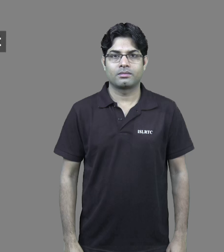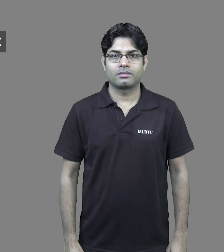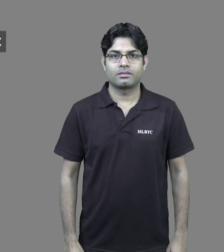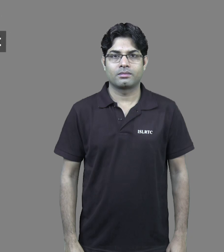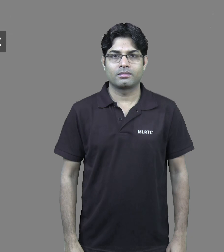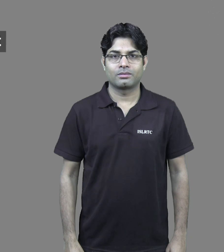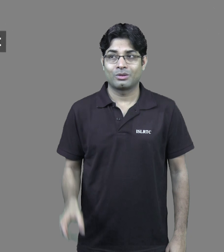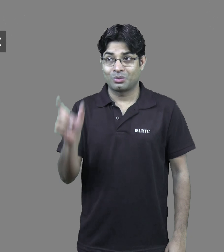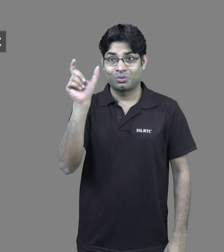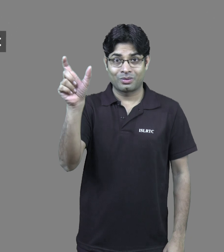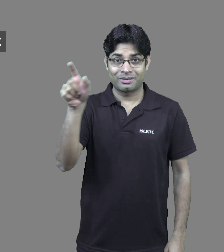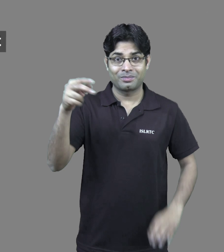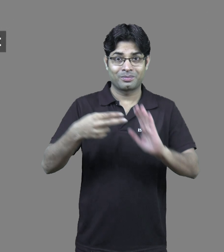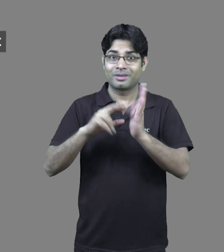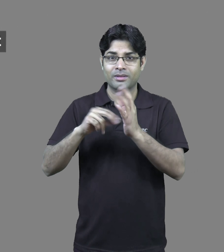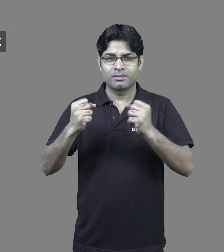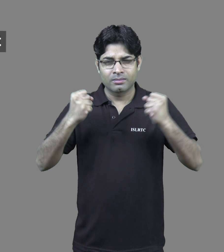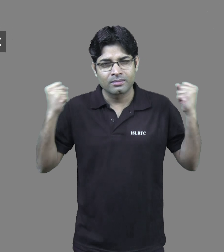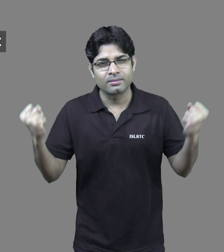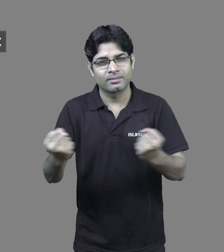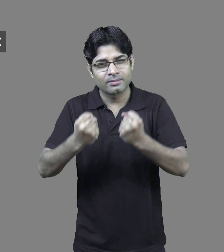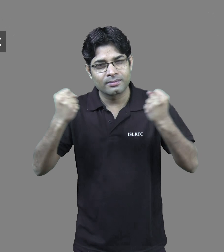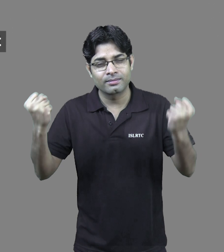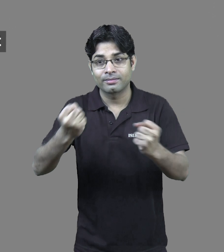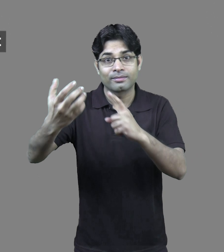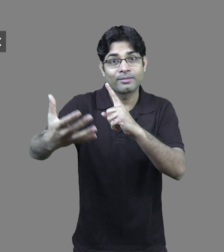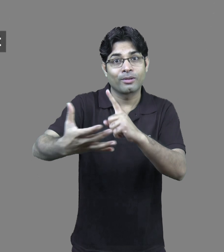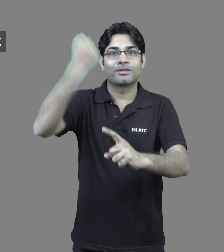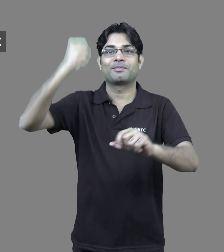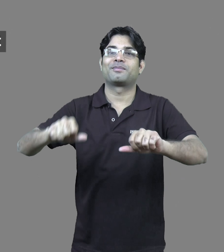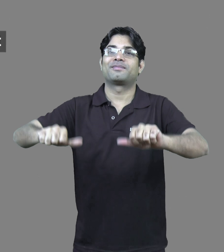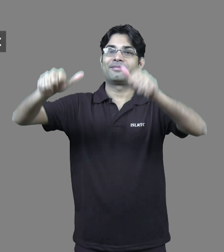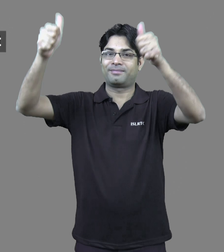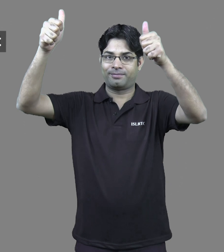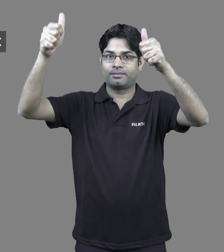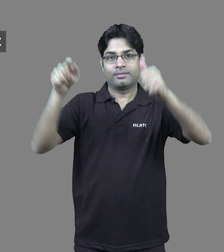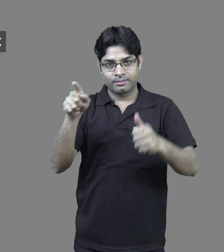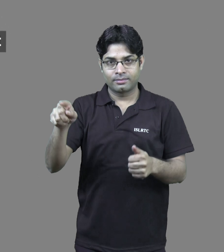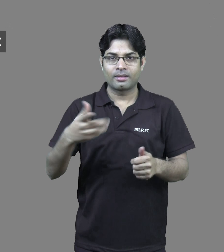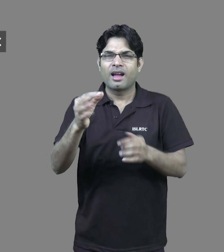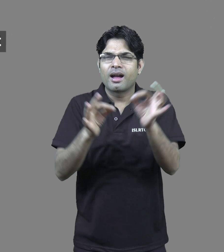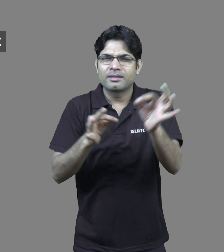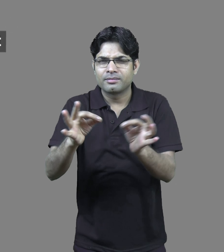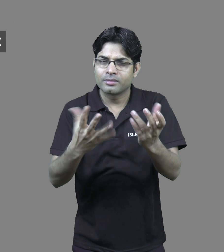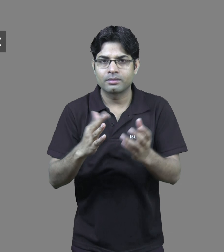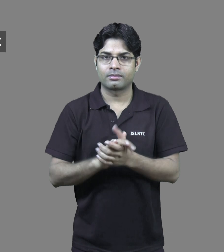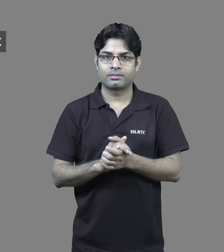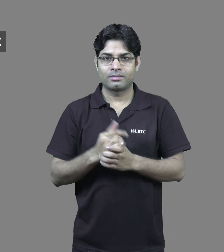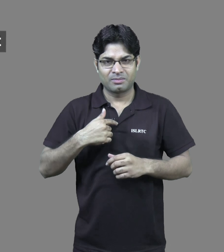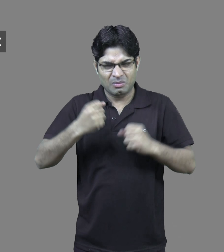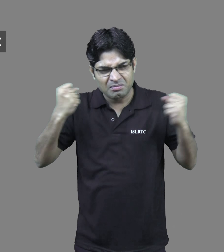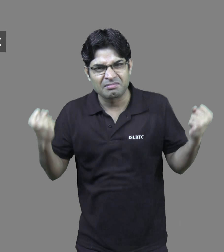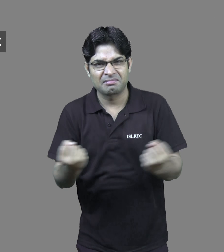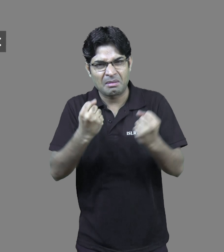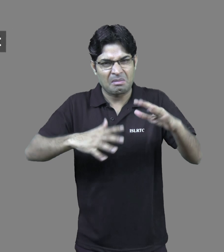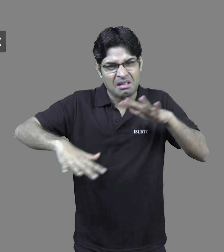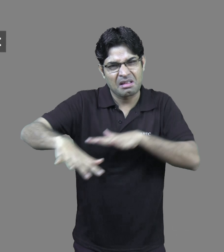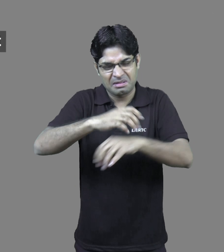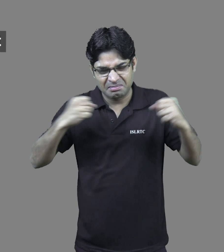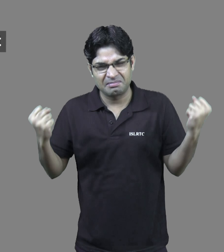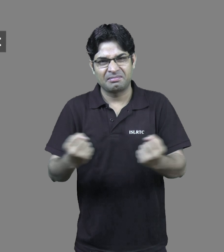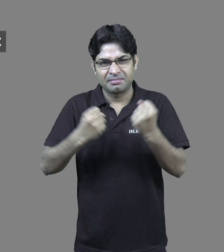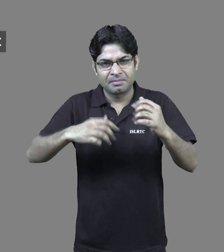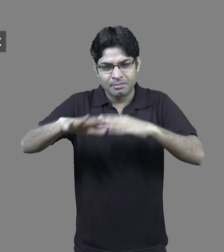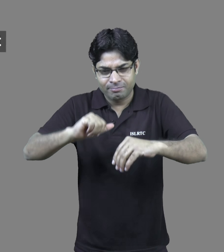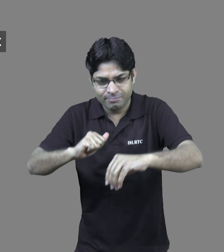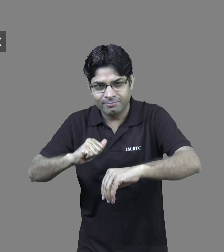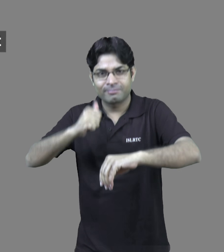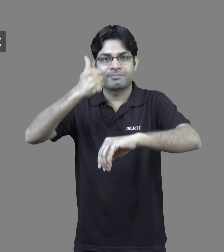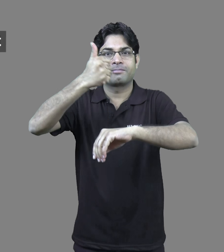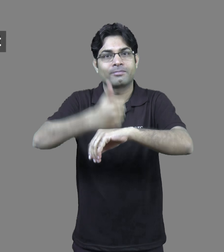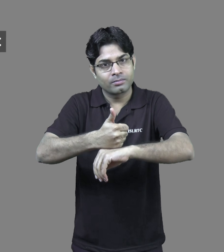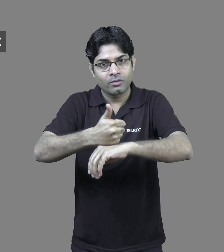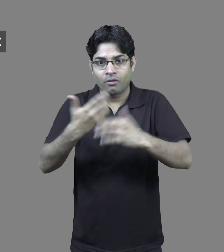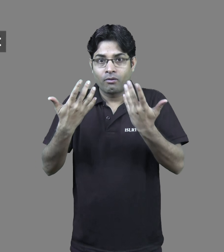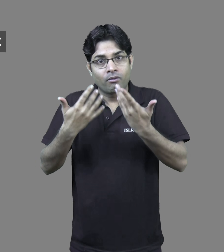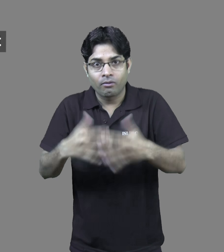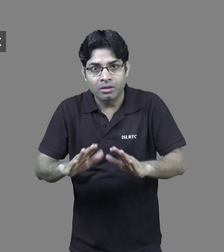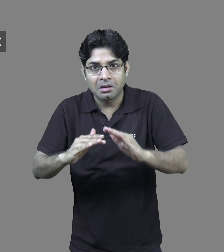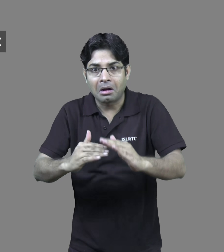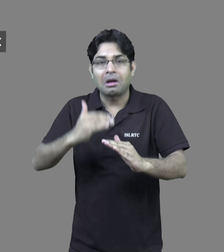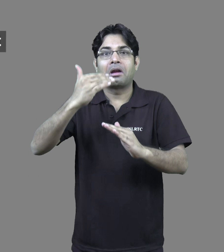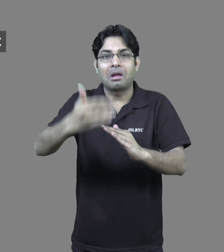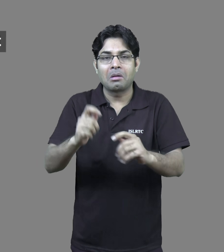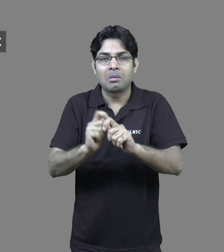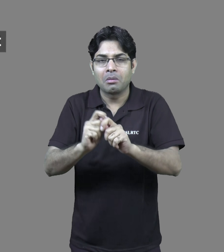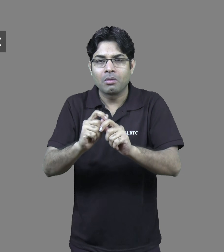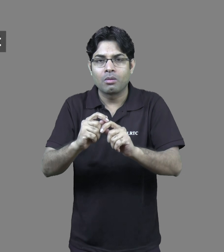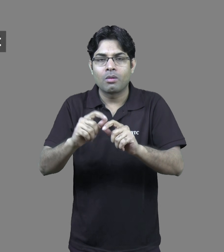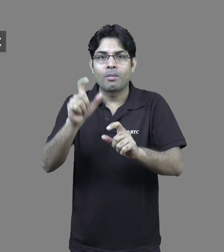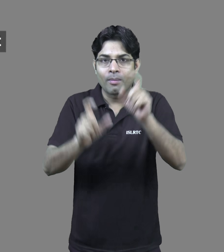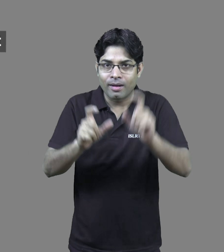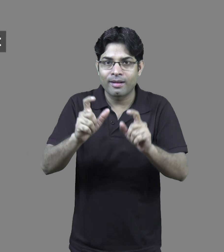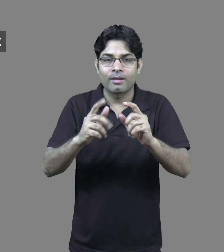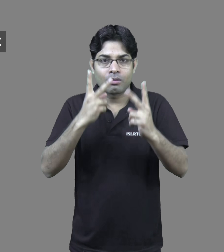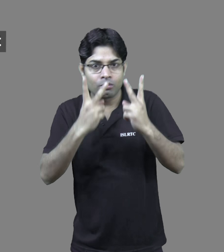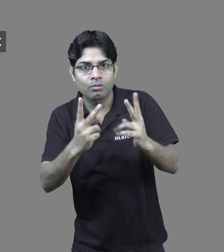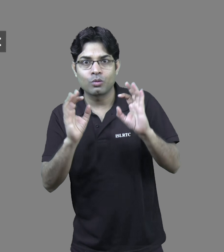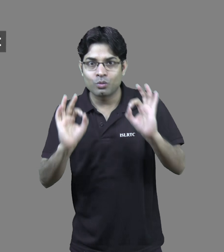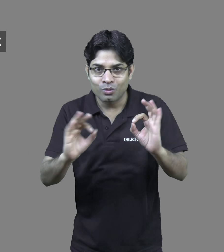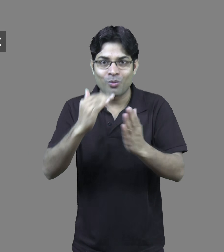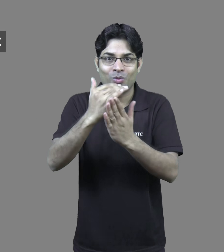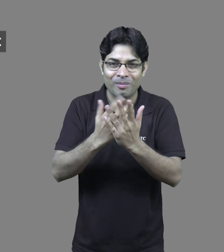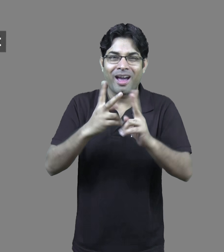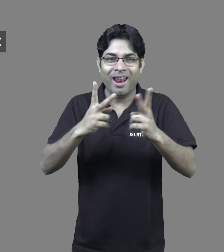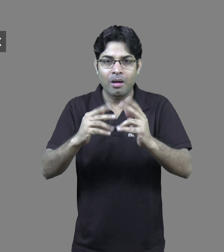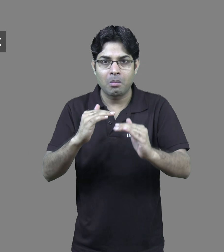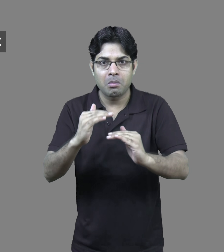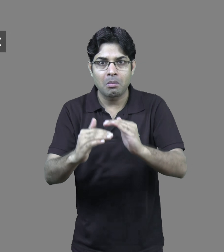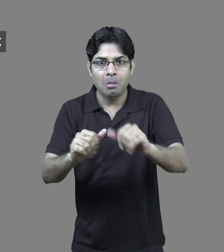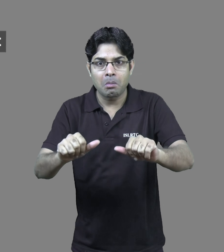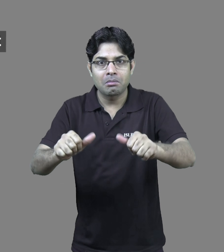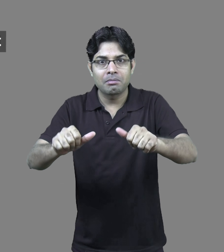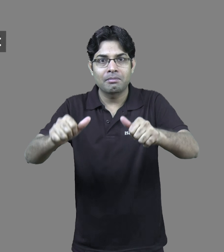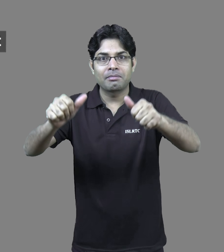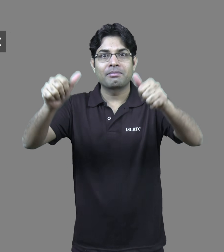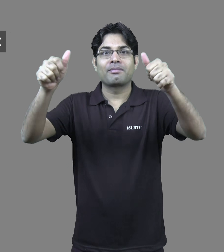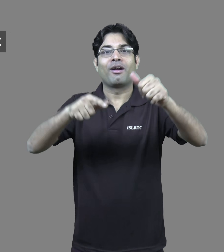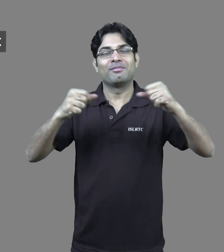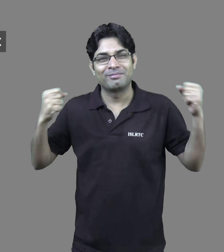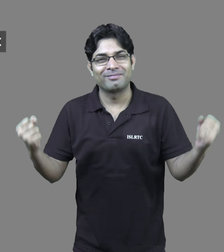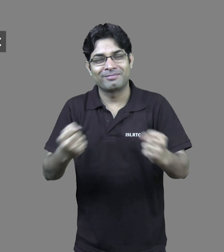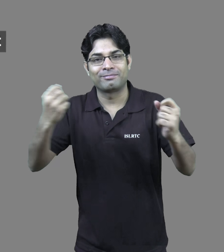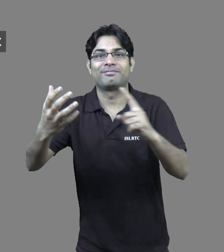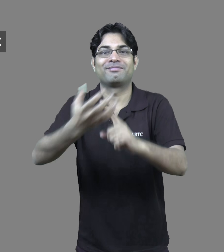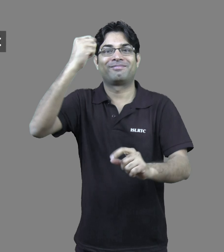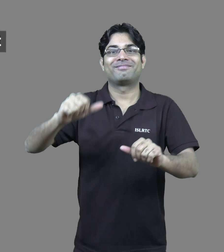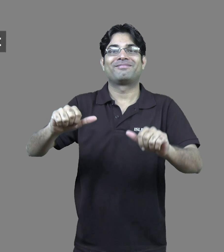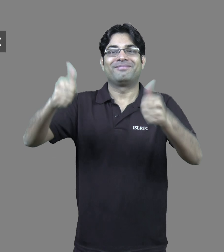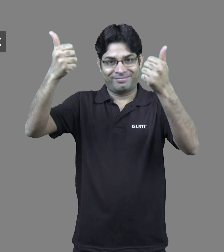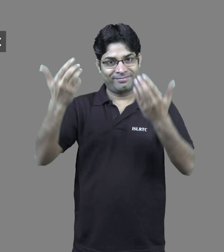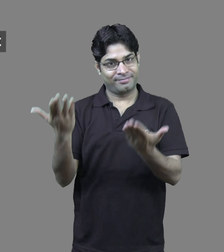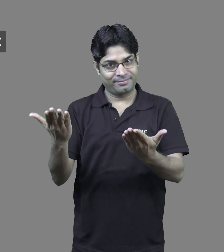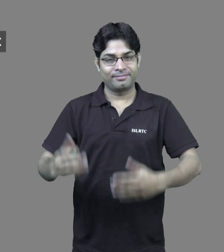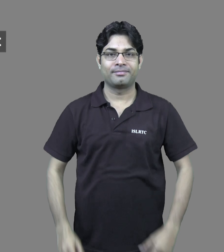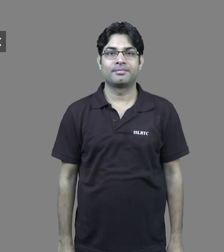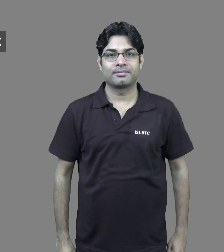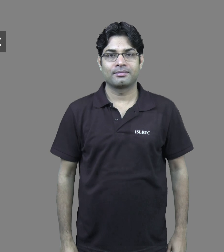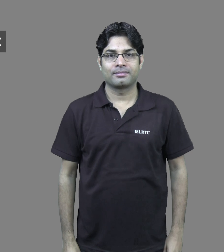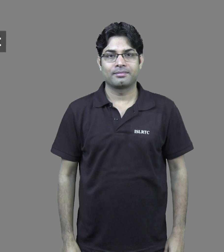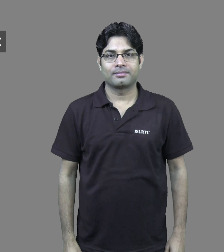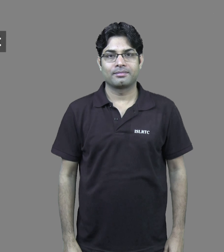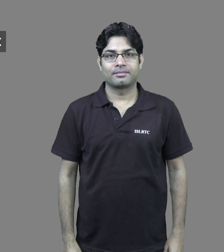Bear Fruit